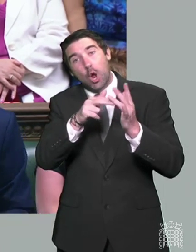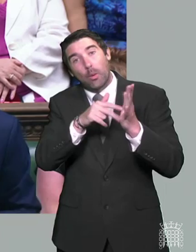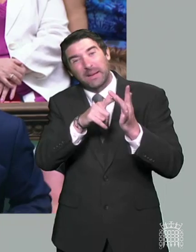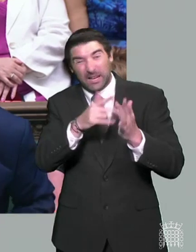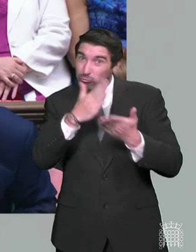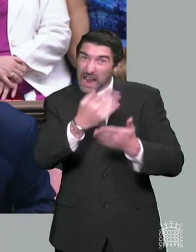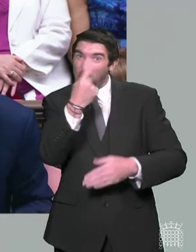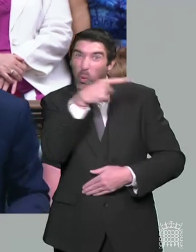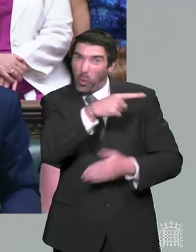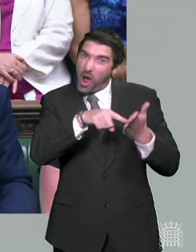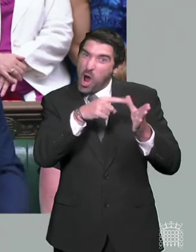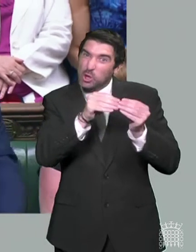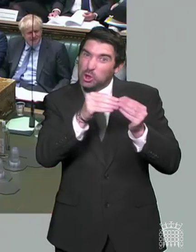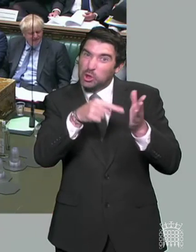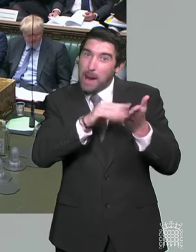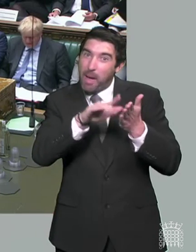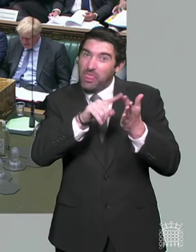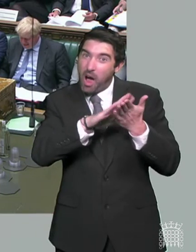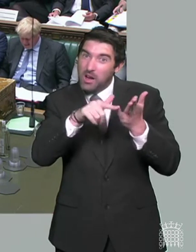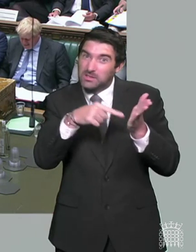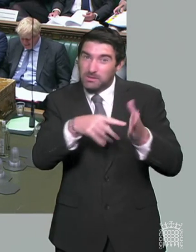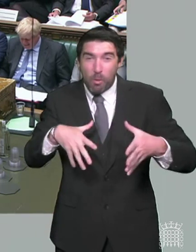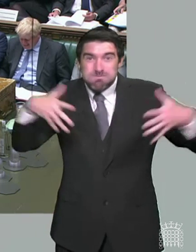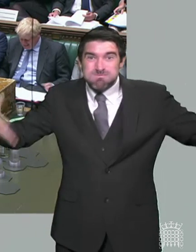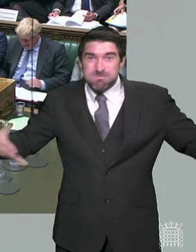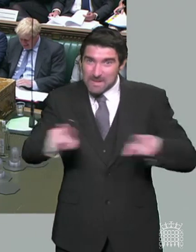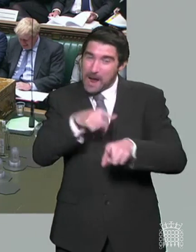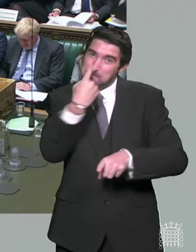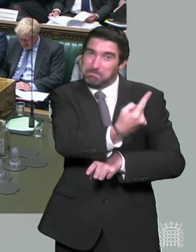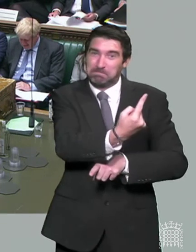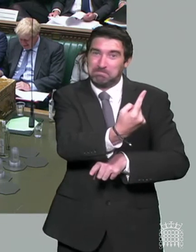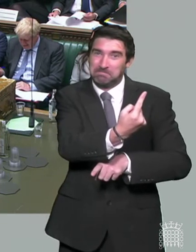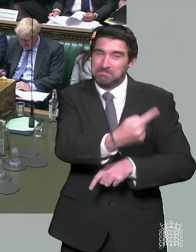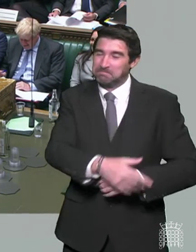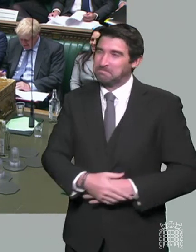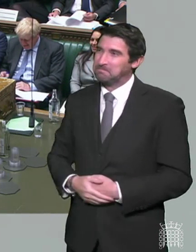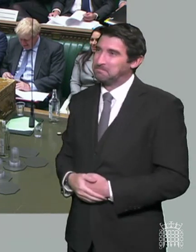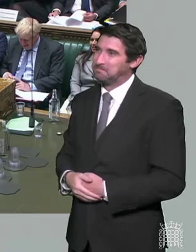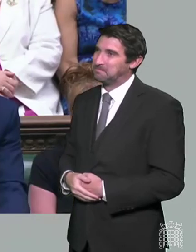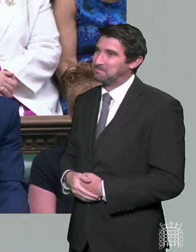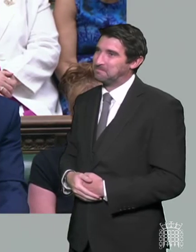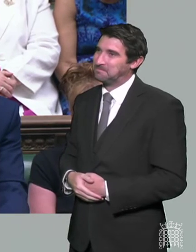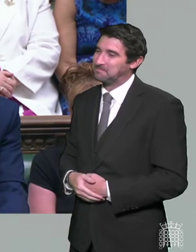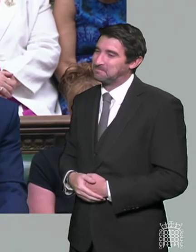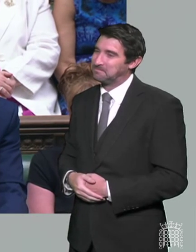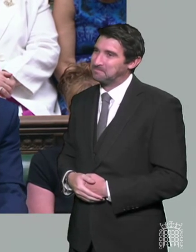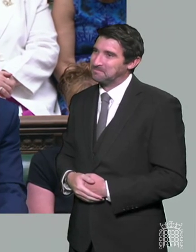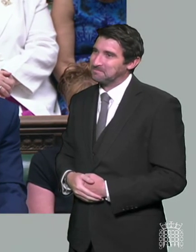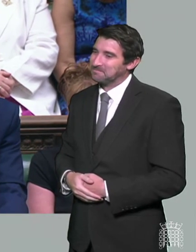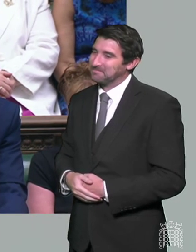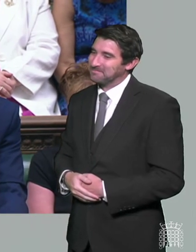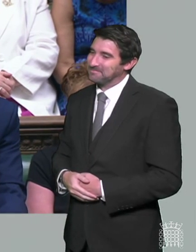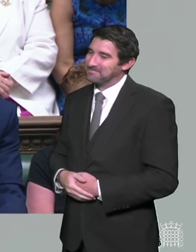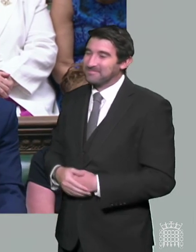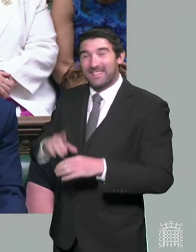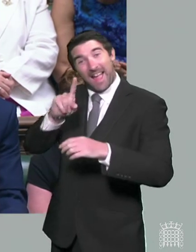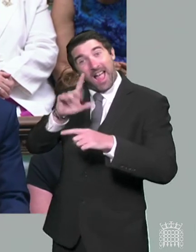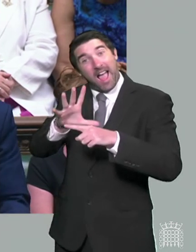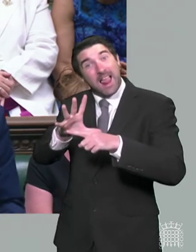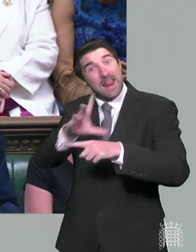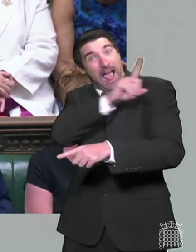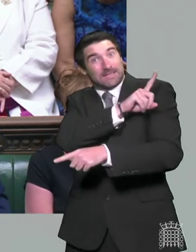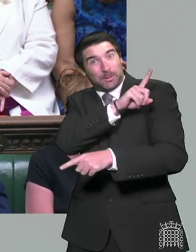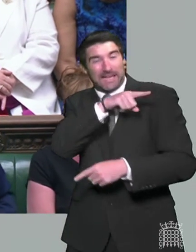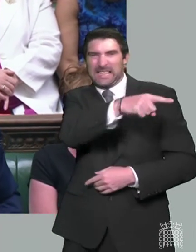Last week he stood there and boasted that we would continue to grow the economy.